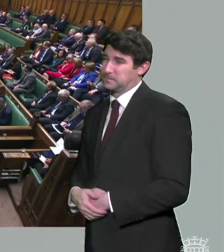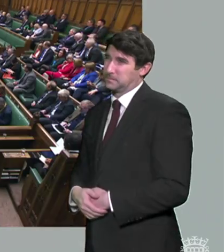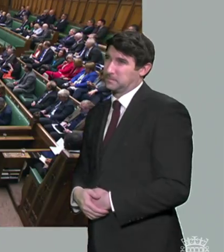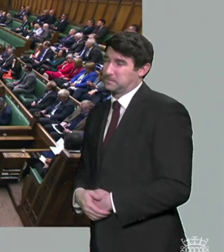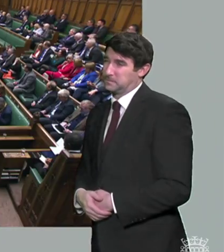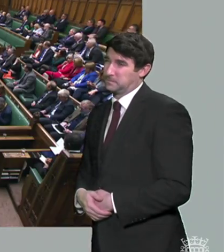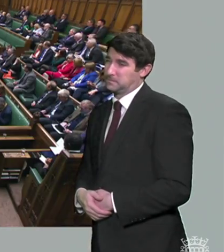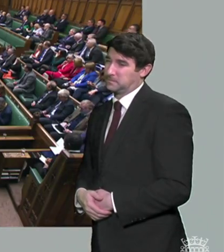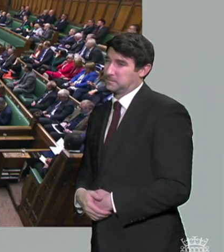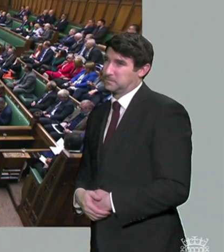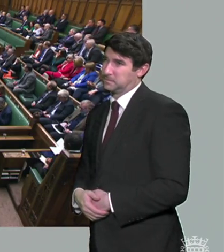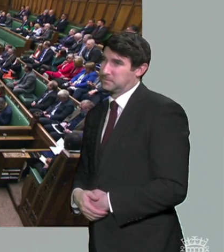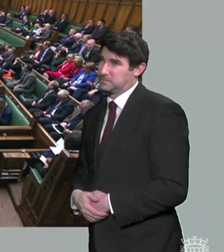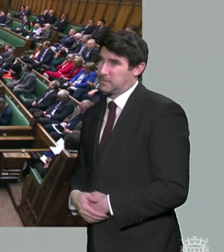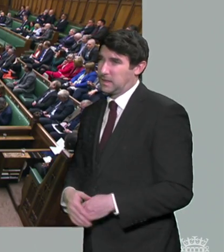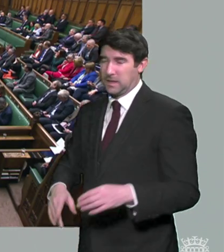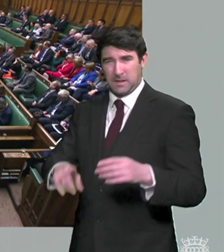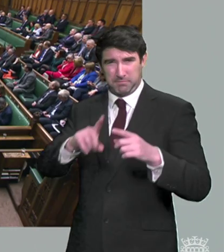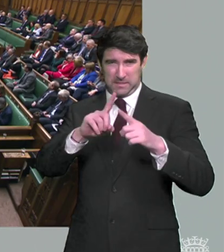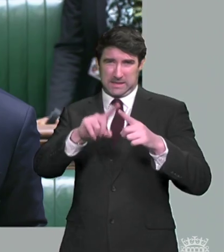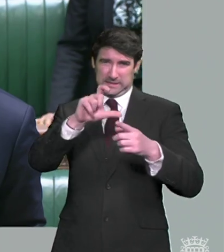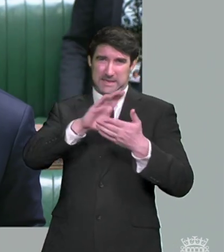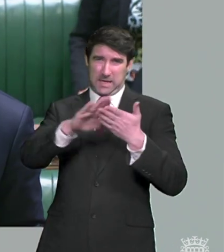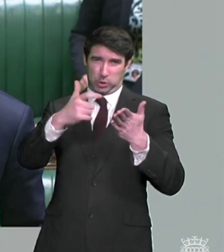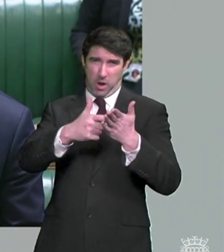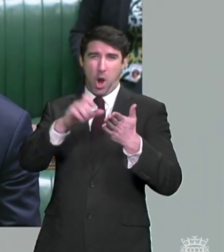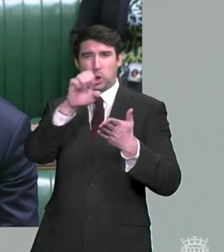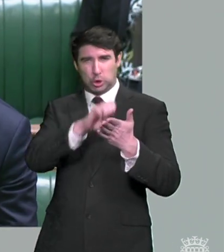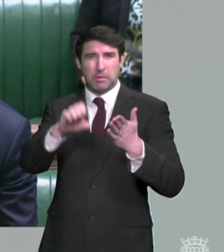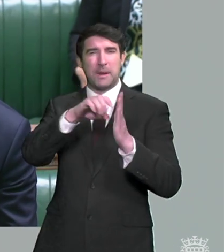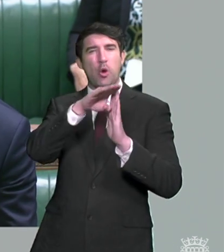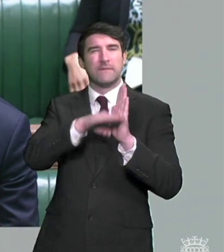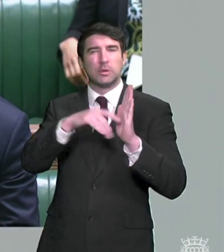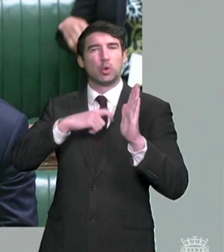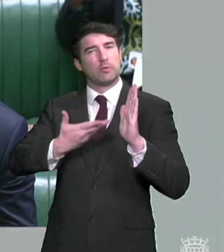The European convention on human rights has a unique role in the policing of Northern Ireland.